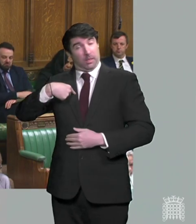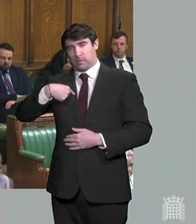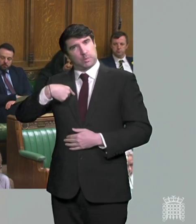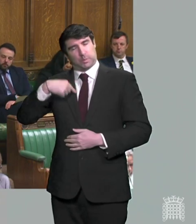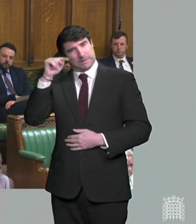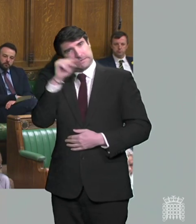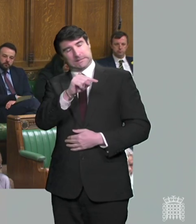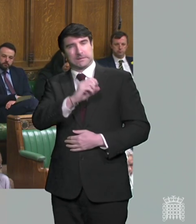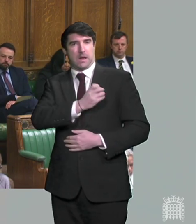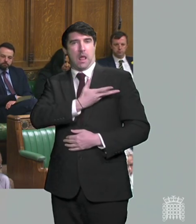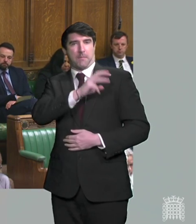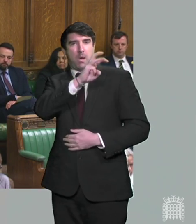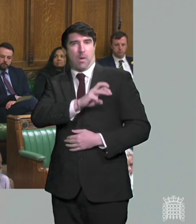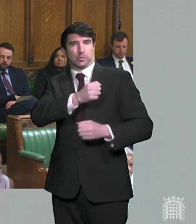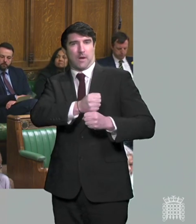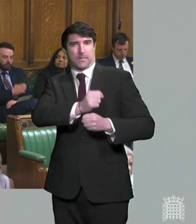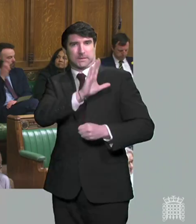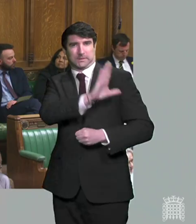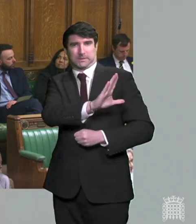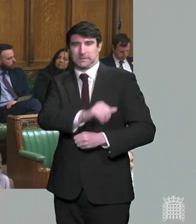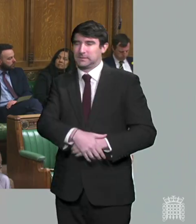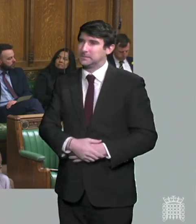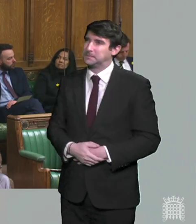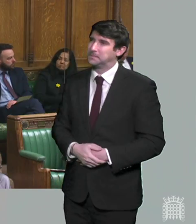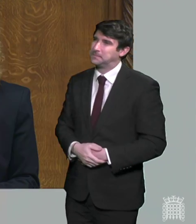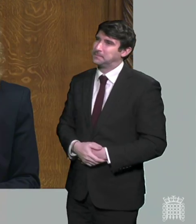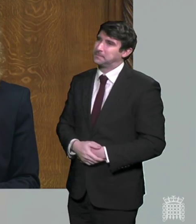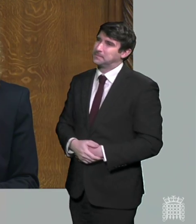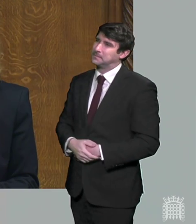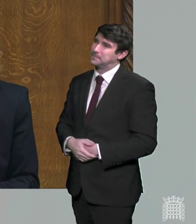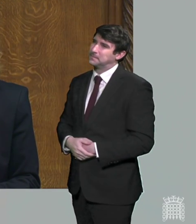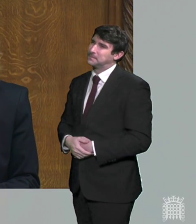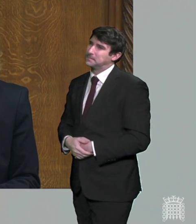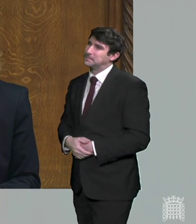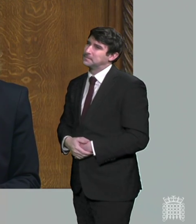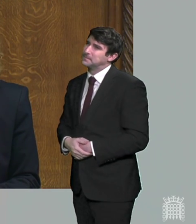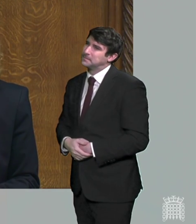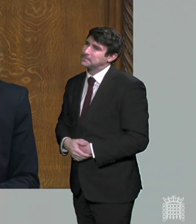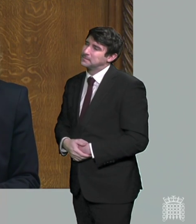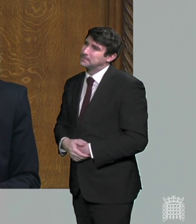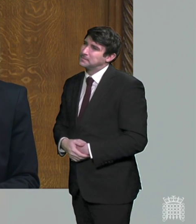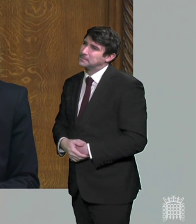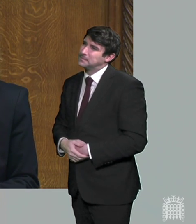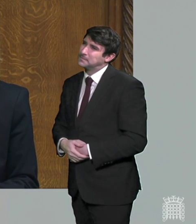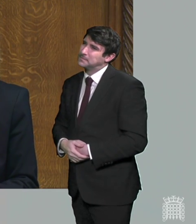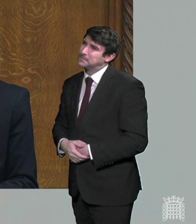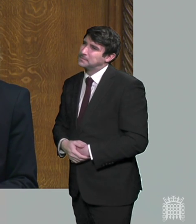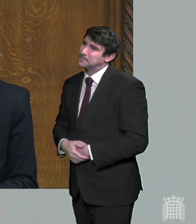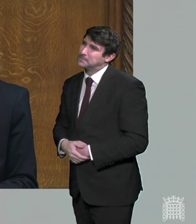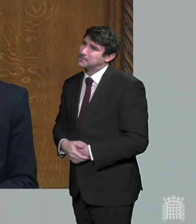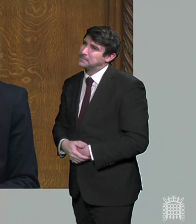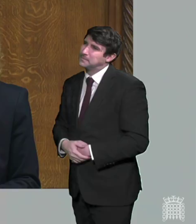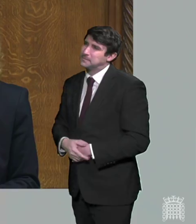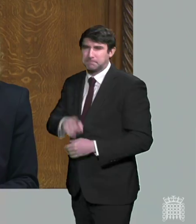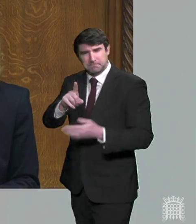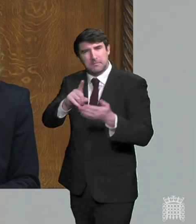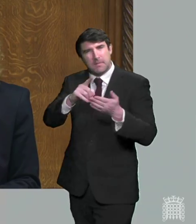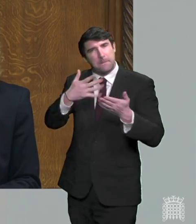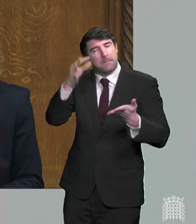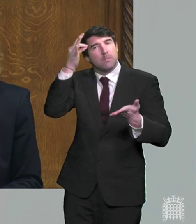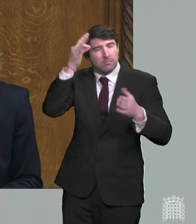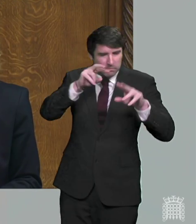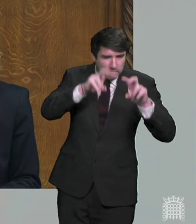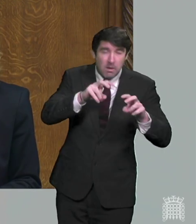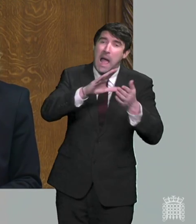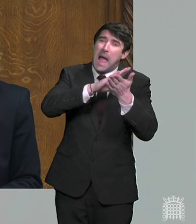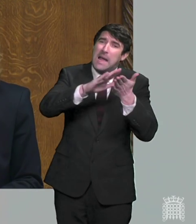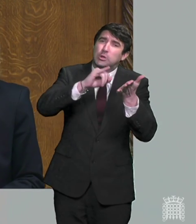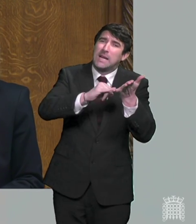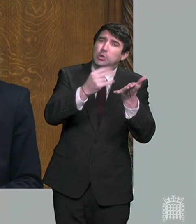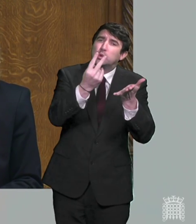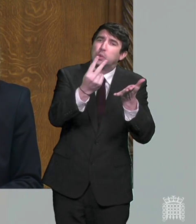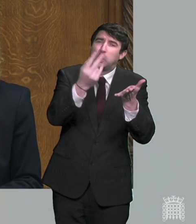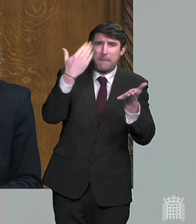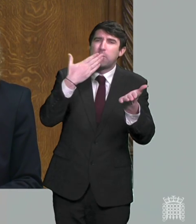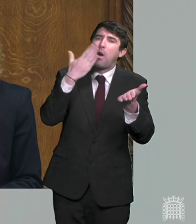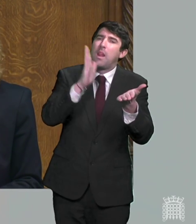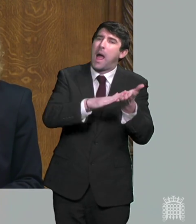Will the Minister urge his colleagues to accept the Welsh Affairs Committee’s recommendation that HS2 be reclassified as an England-only project?